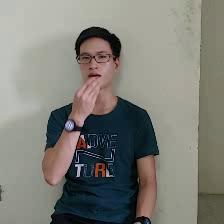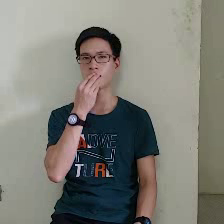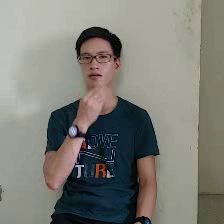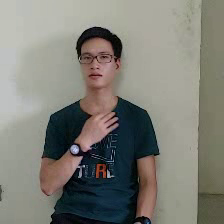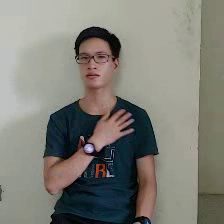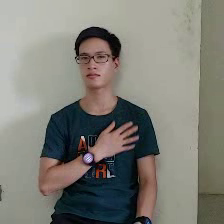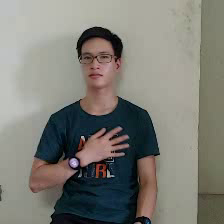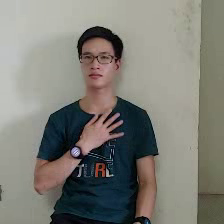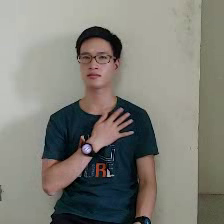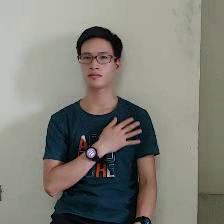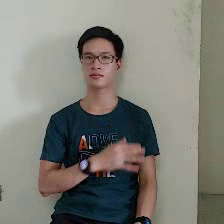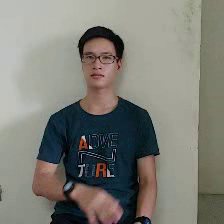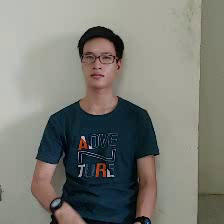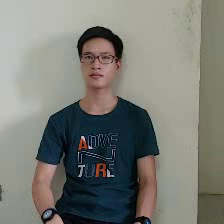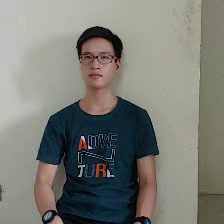Ăn mừng